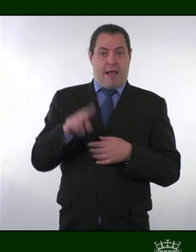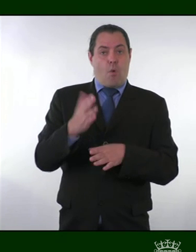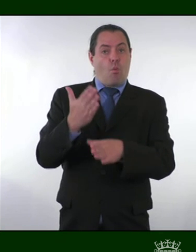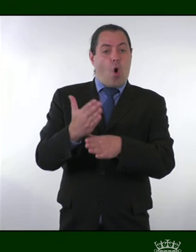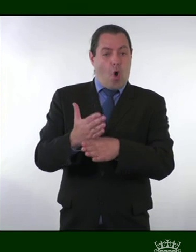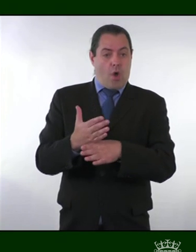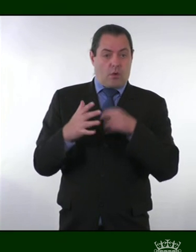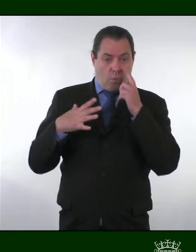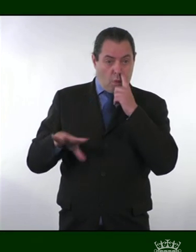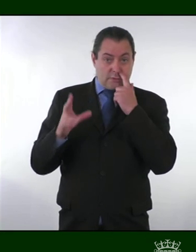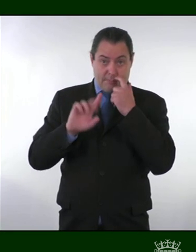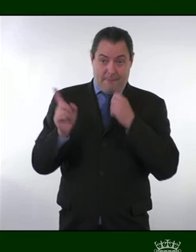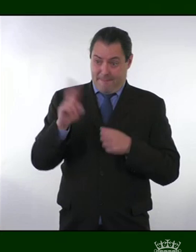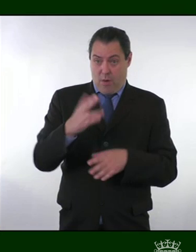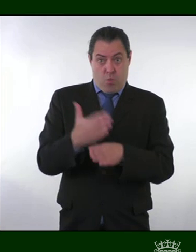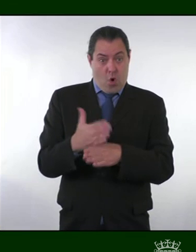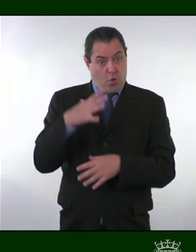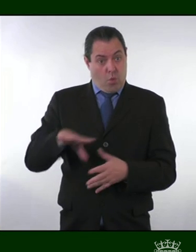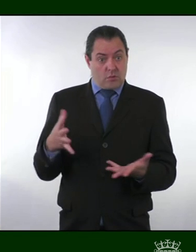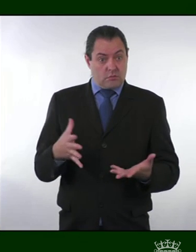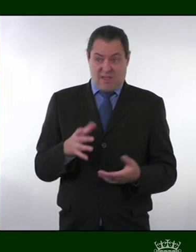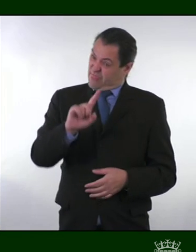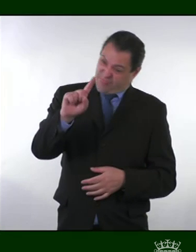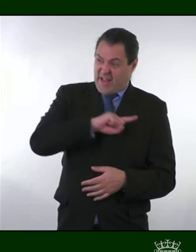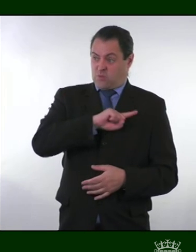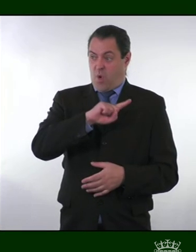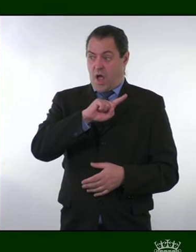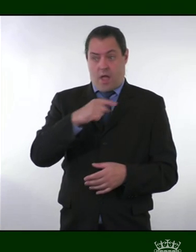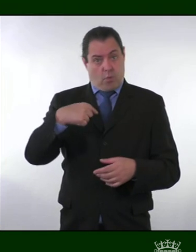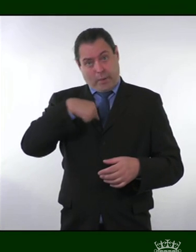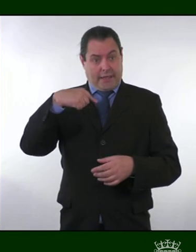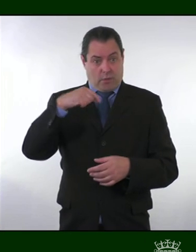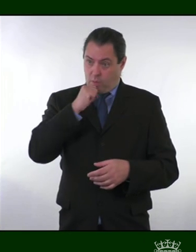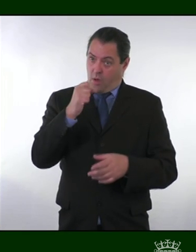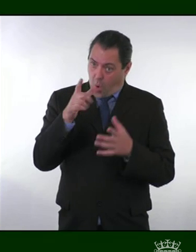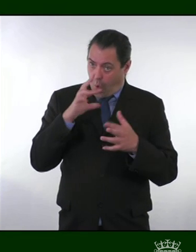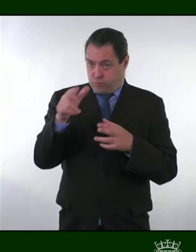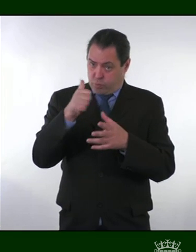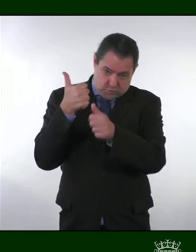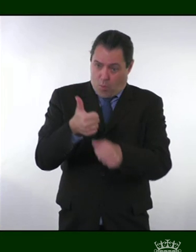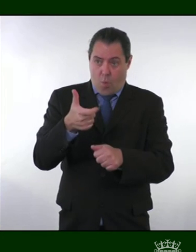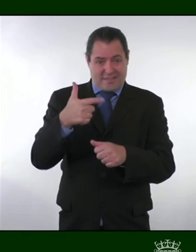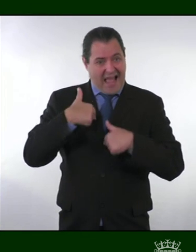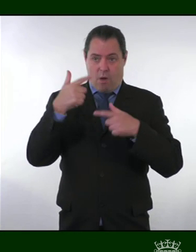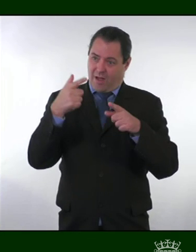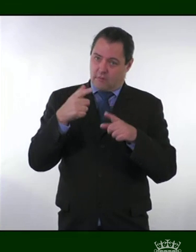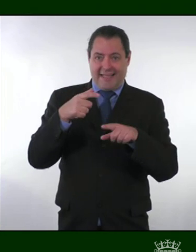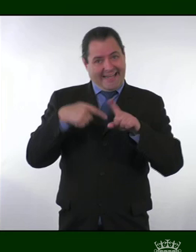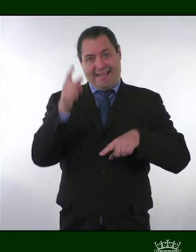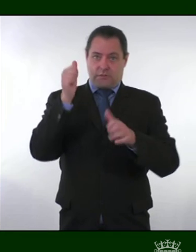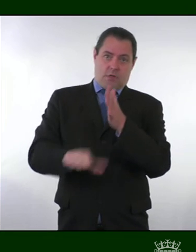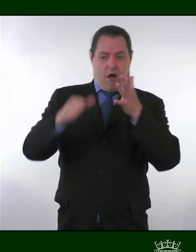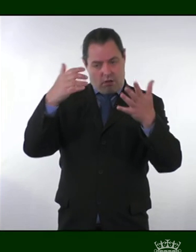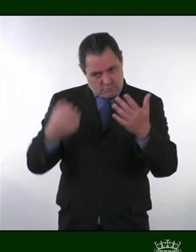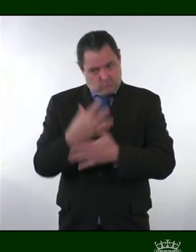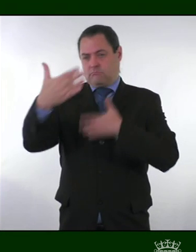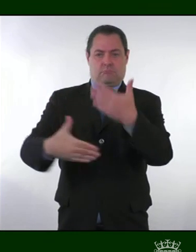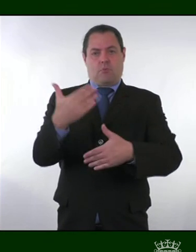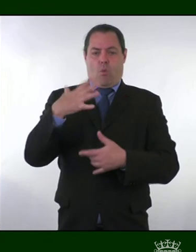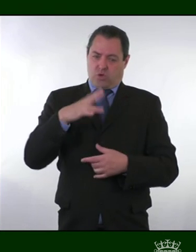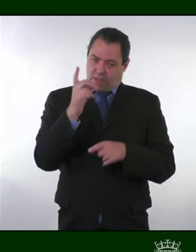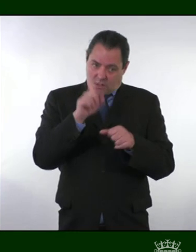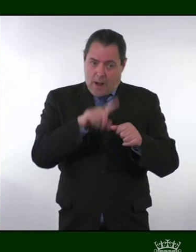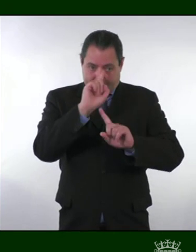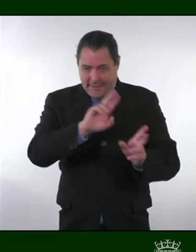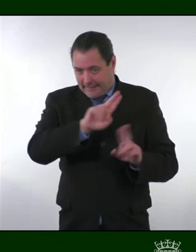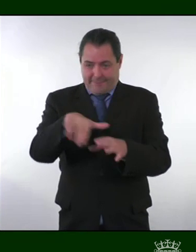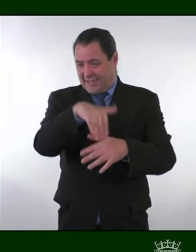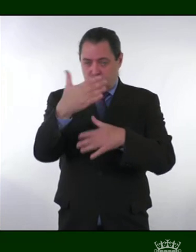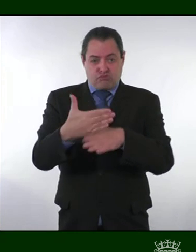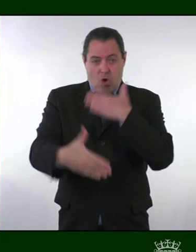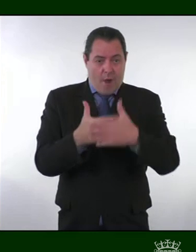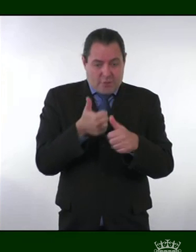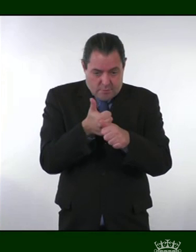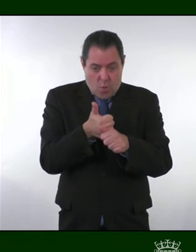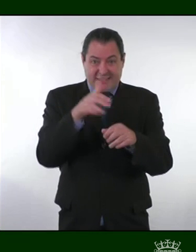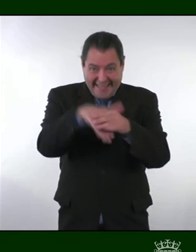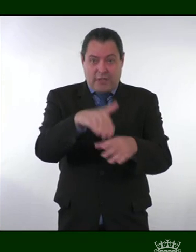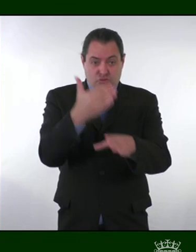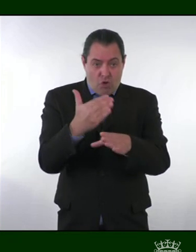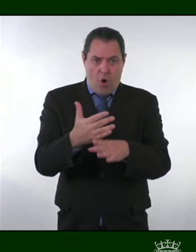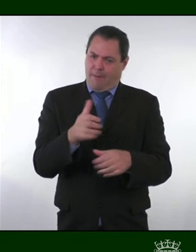We want to get people back to work, and that is why I hope the right honourable Gentleman will instead support our kick-start scheme to get young people into jobs and support them in those jobs.